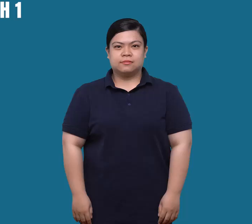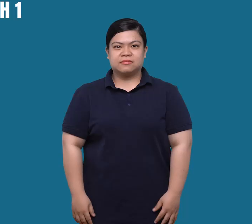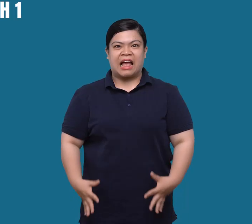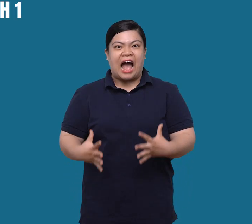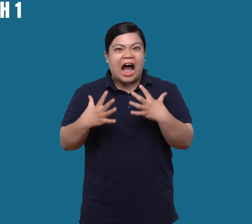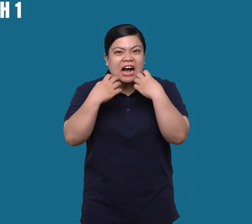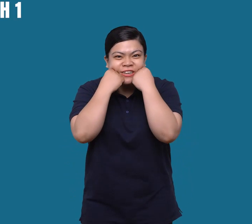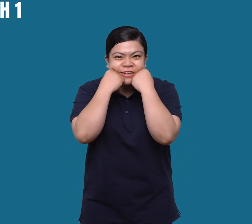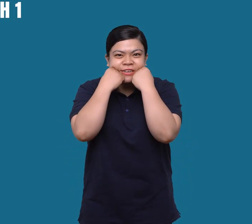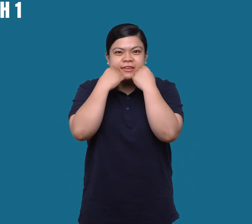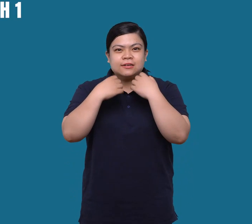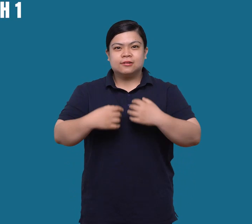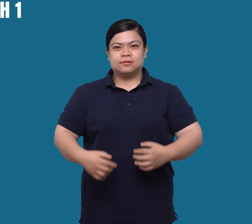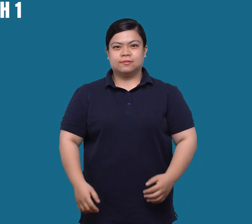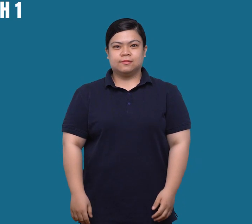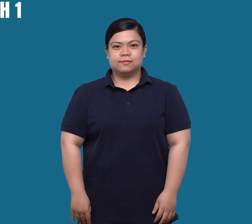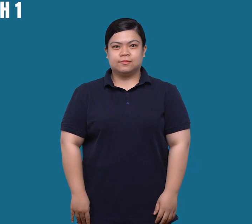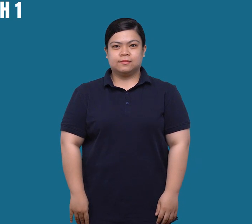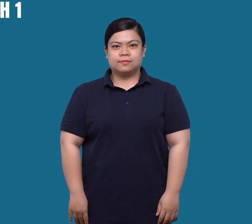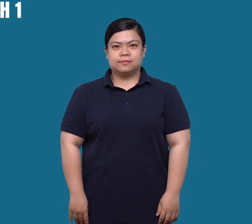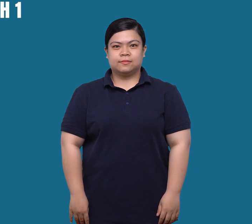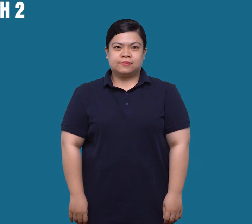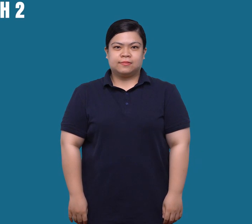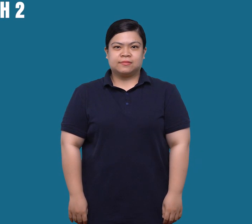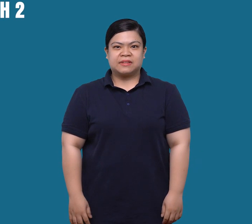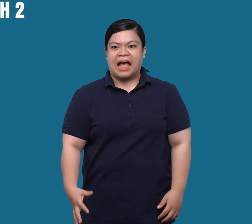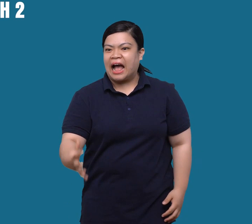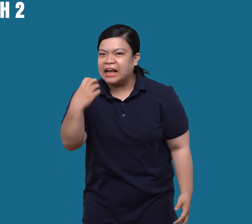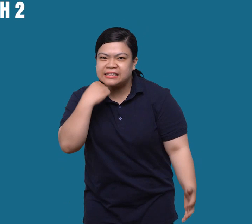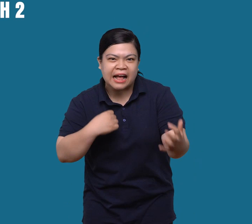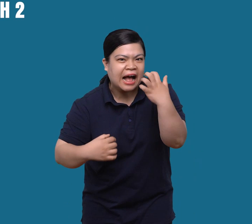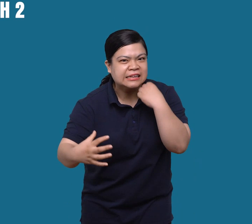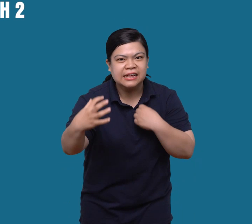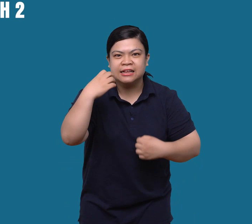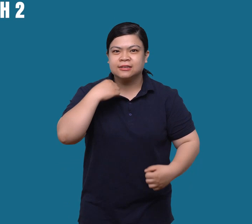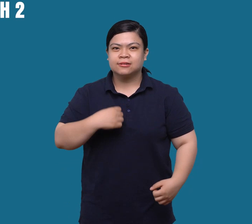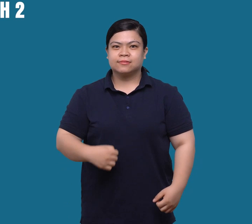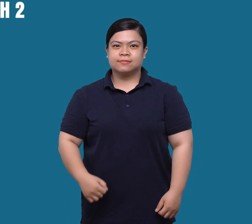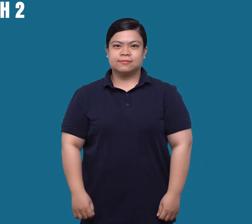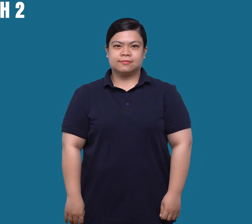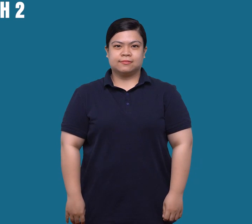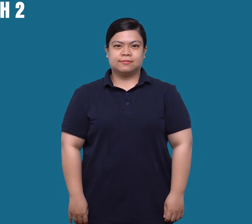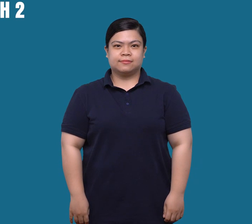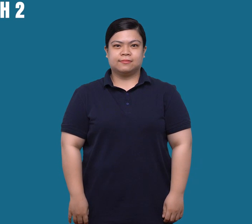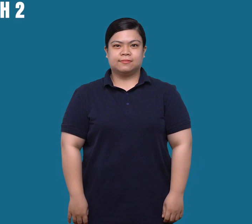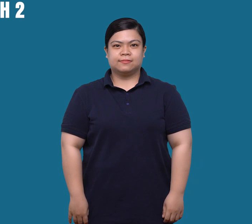tham ăn